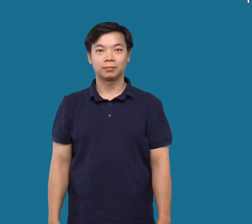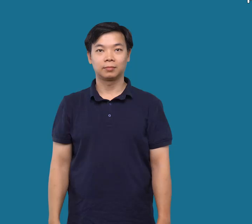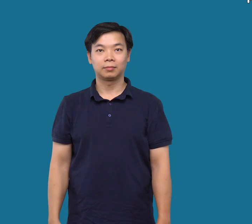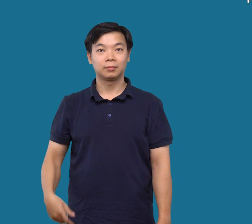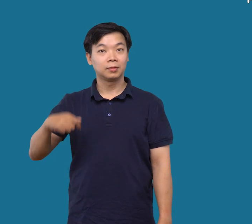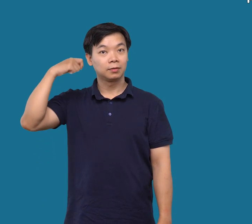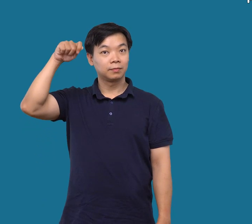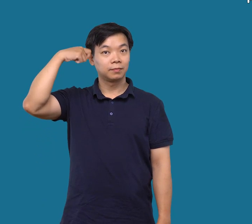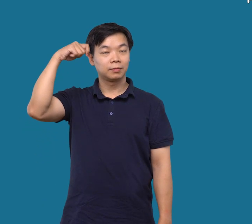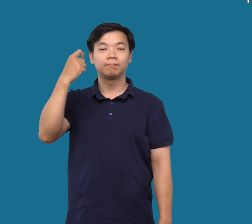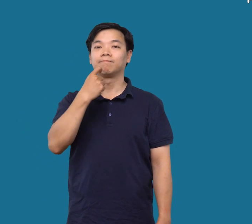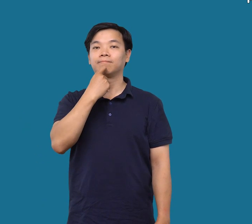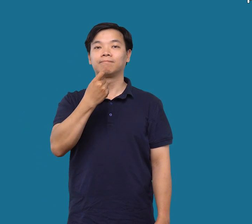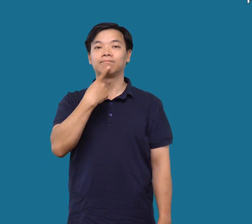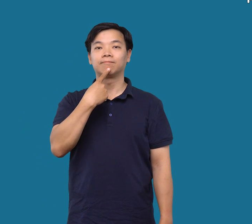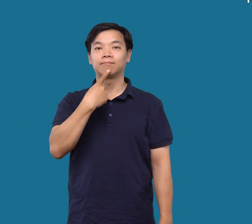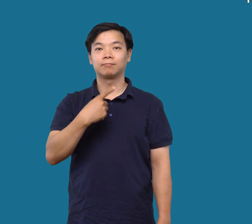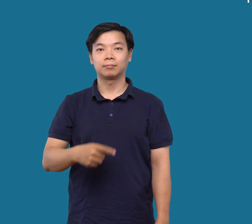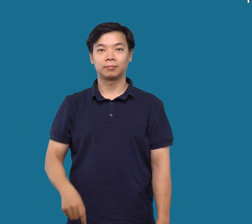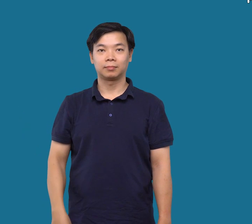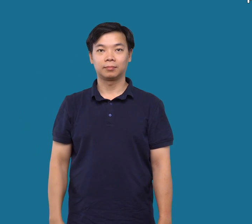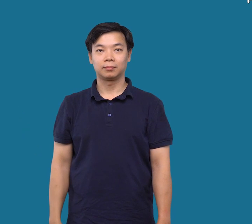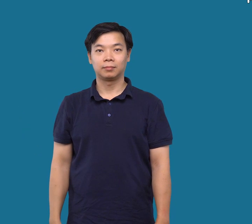phim hoạt hình